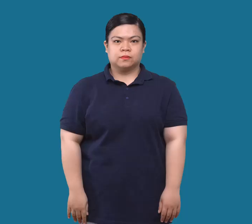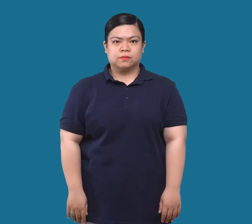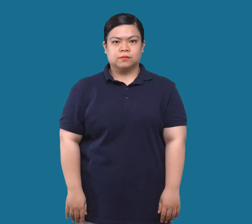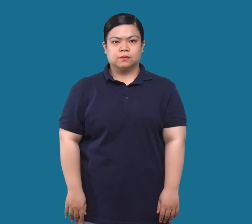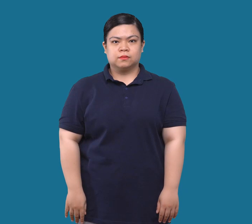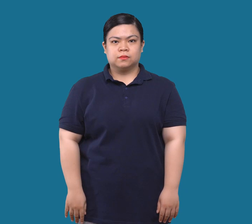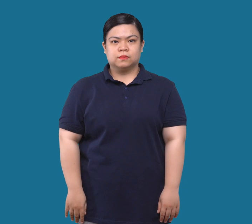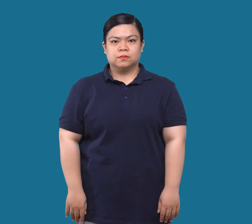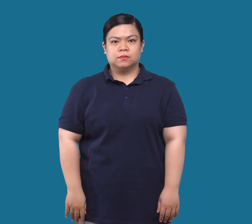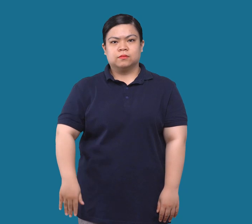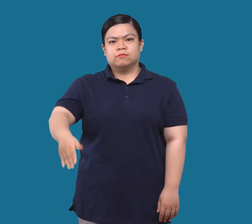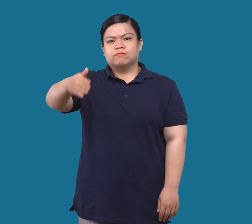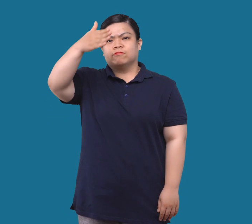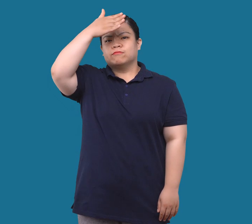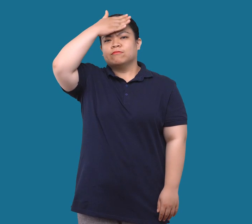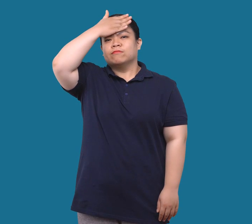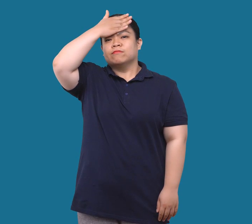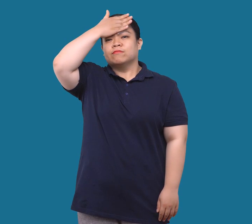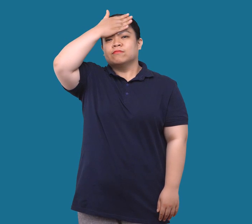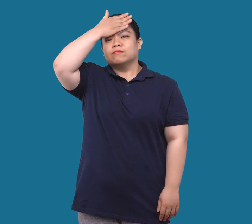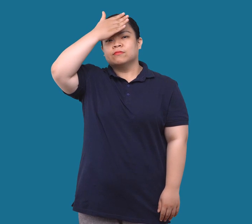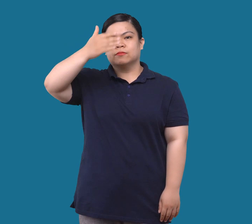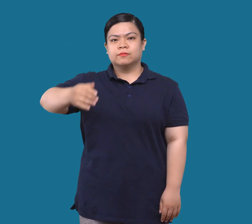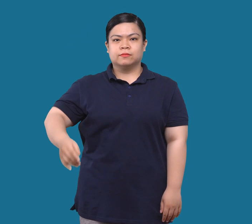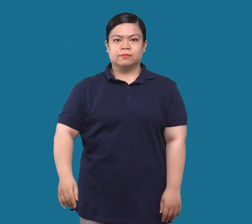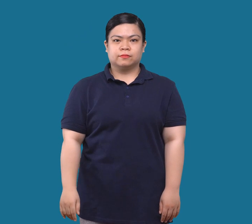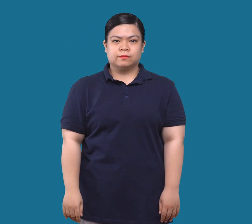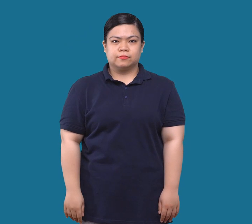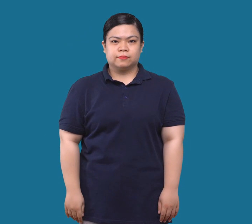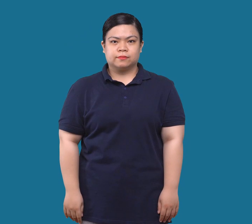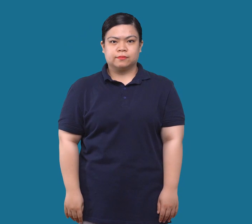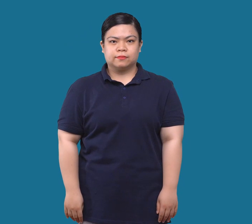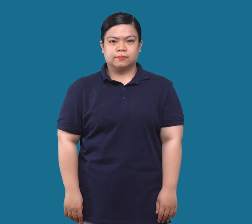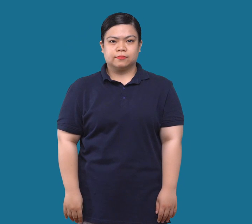sốt